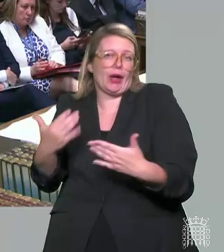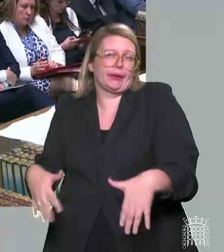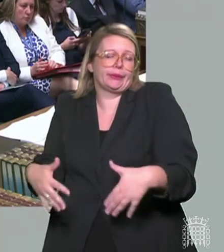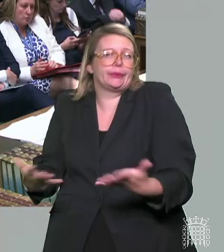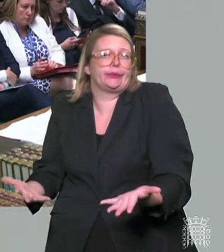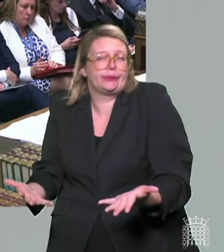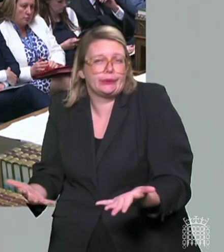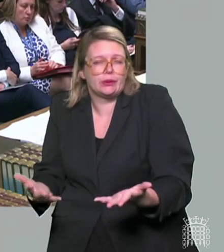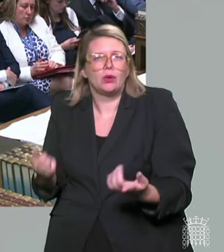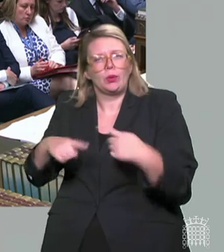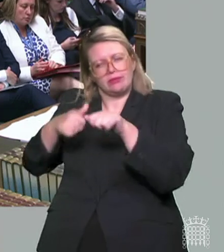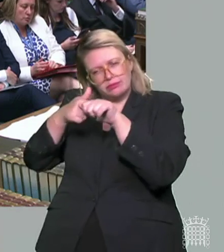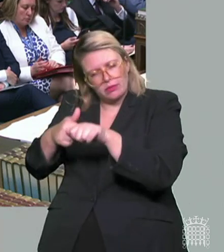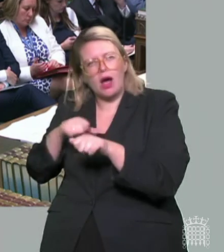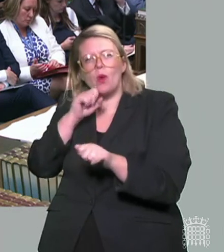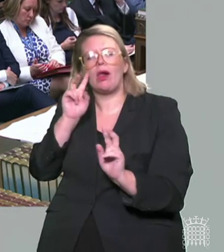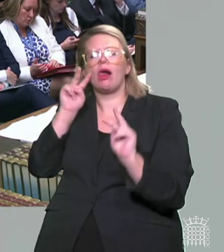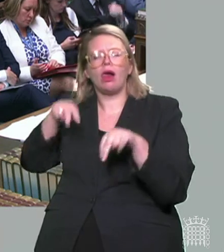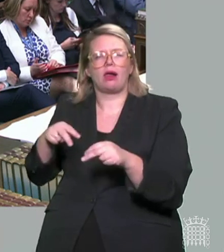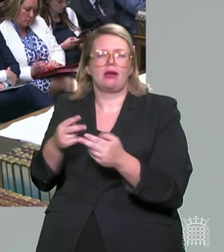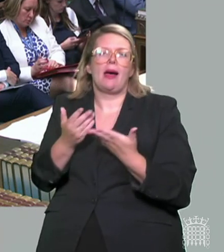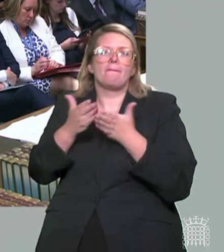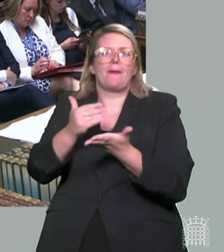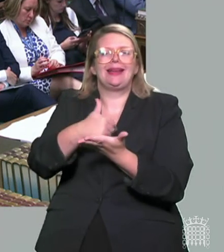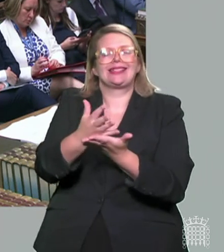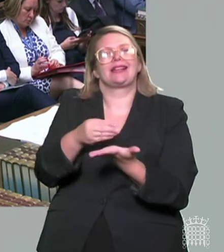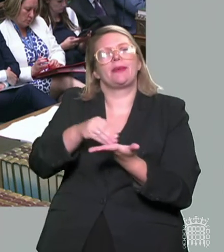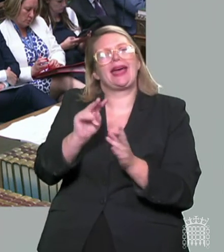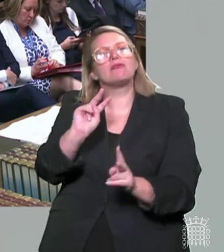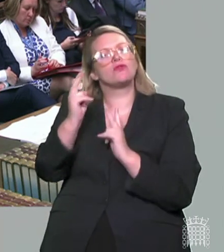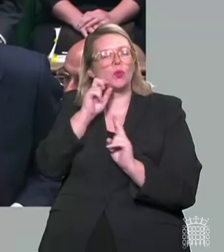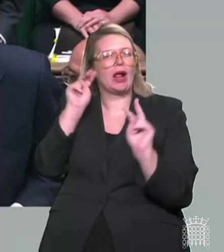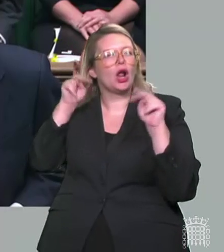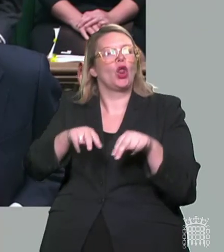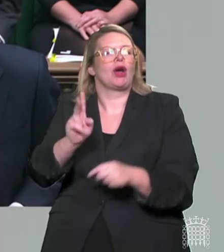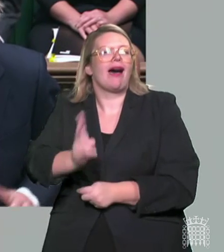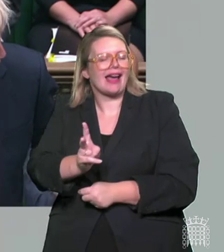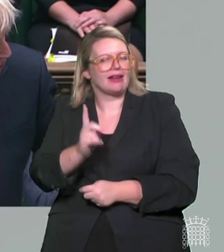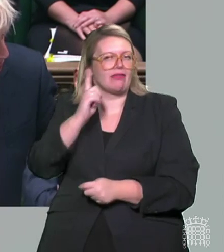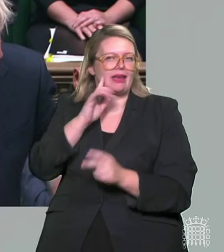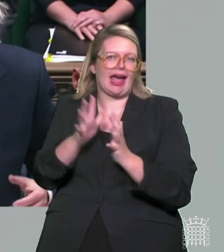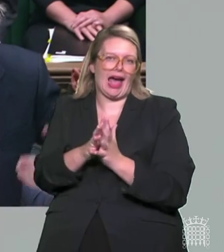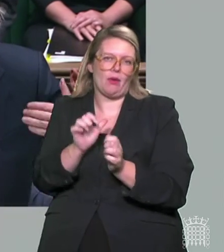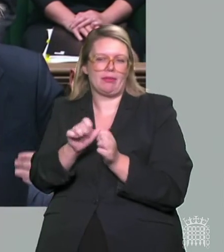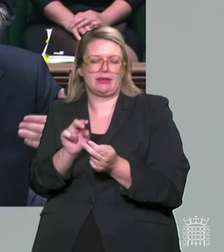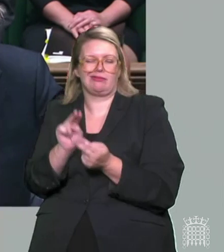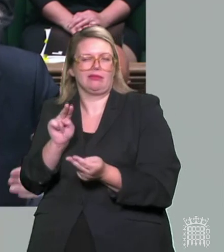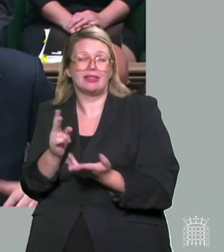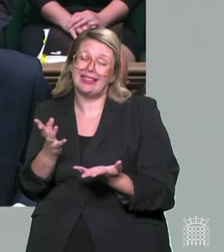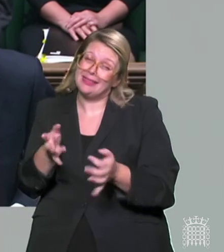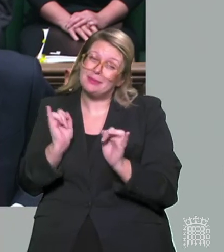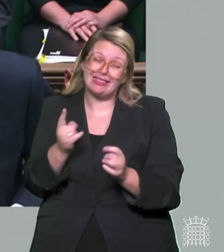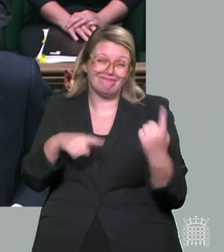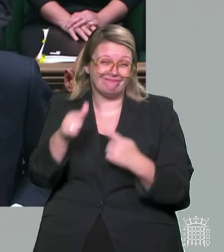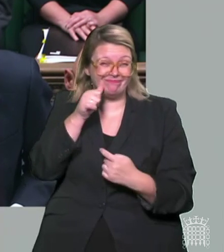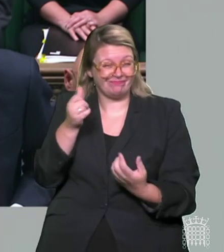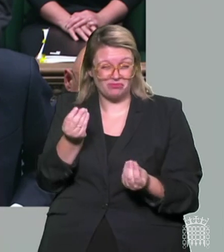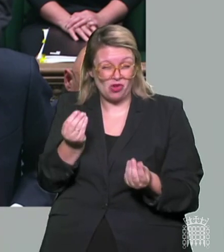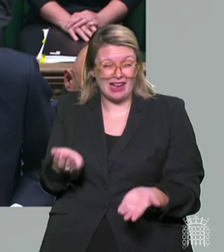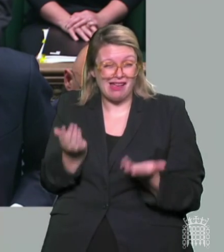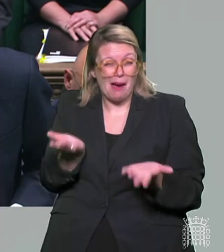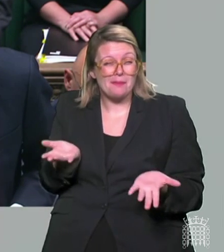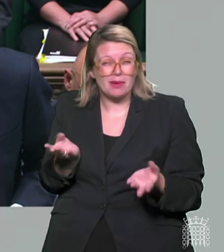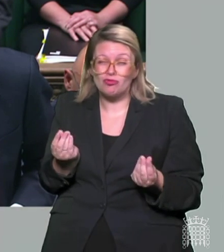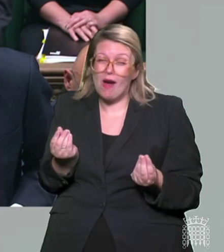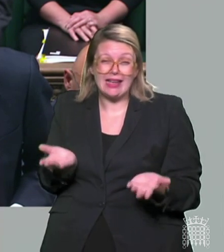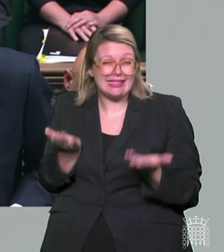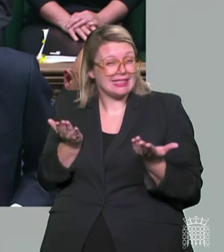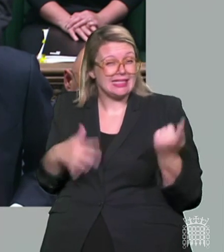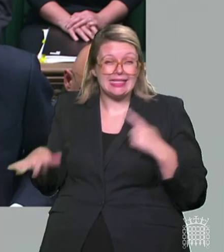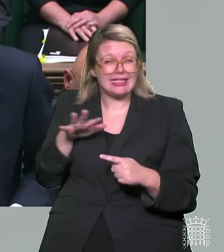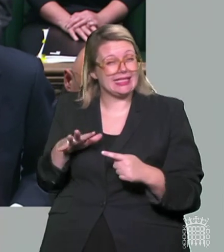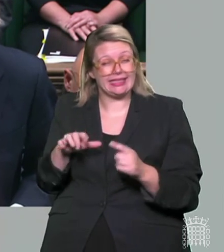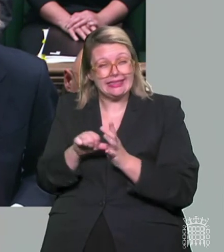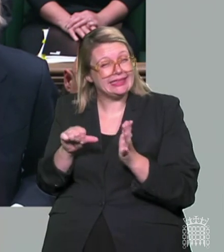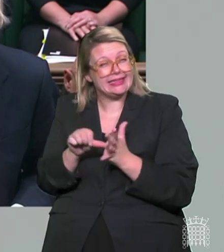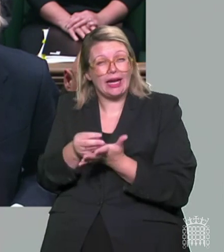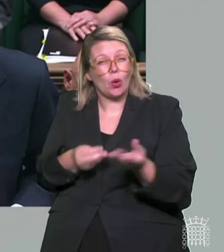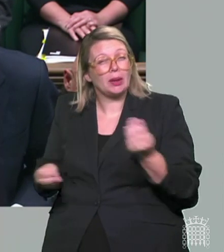We will look at the public sector pay review body offer and do our best to fund as much as we can, but everybody knows the inflationary pressures that this country is now under.